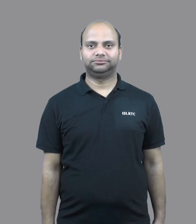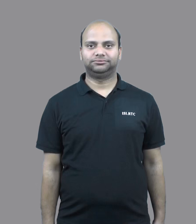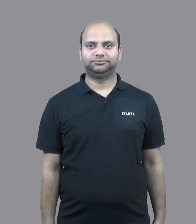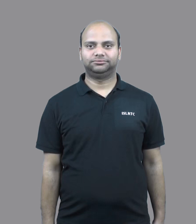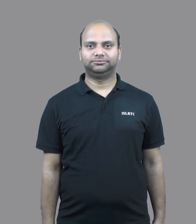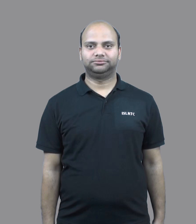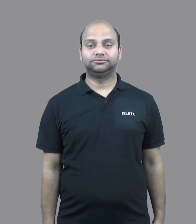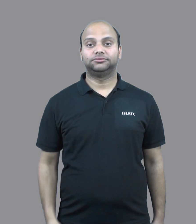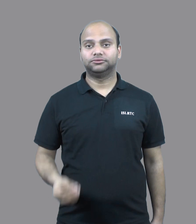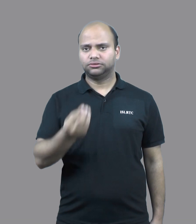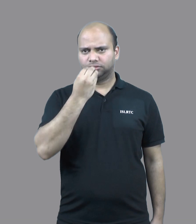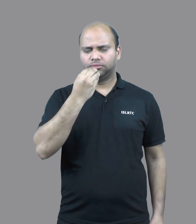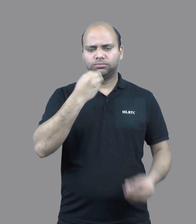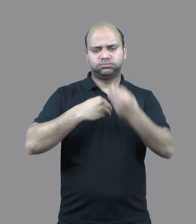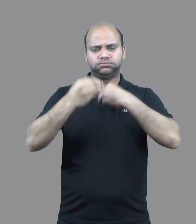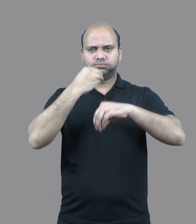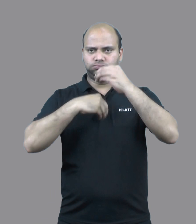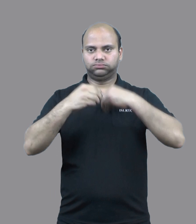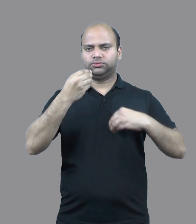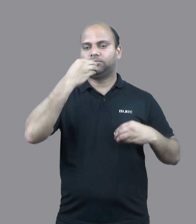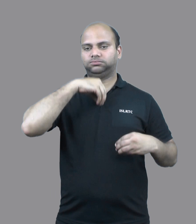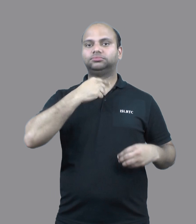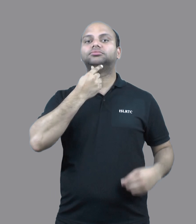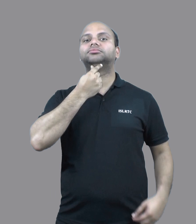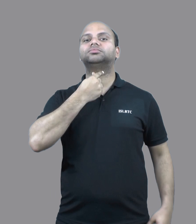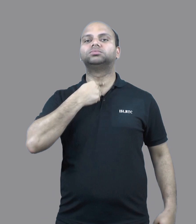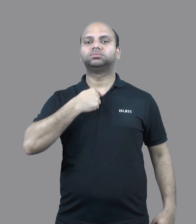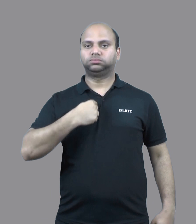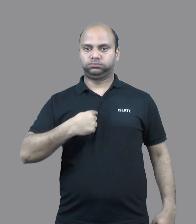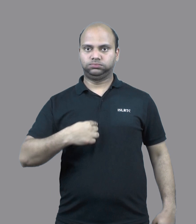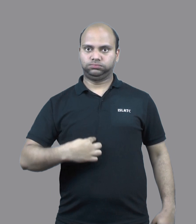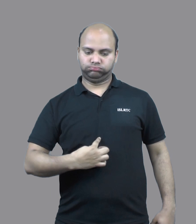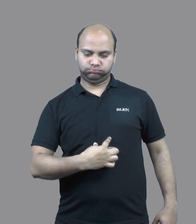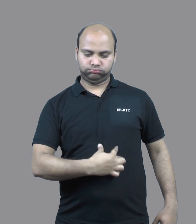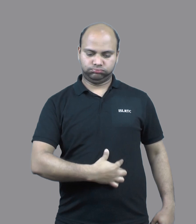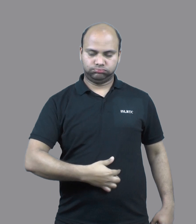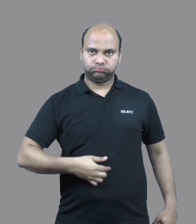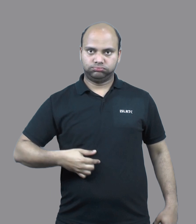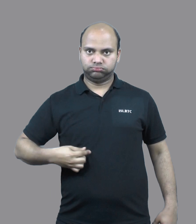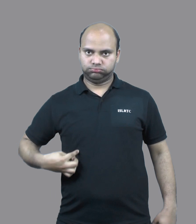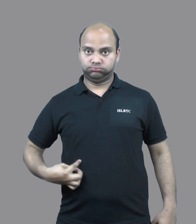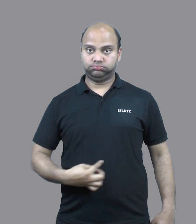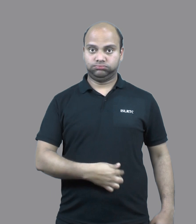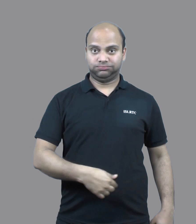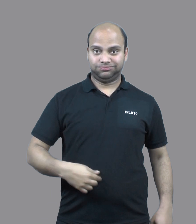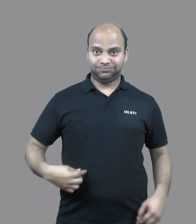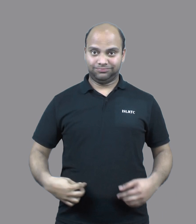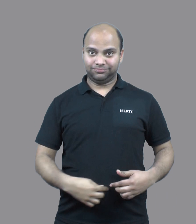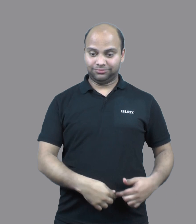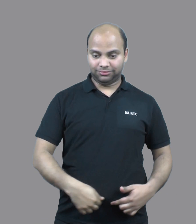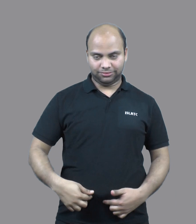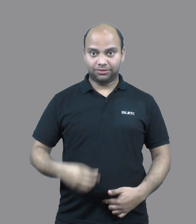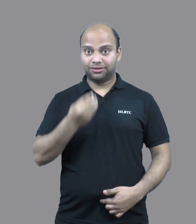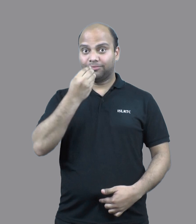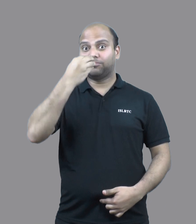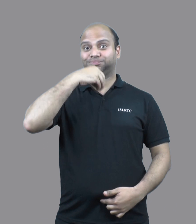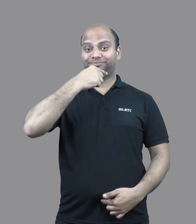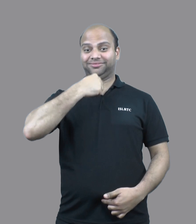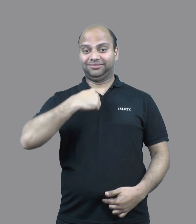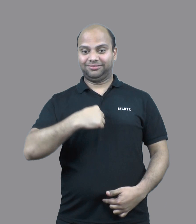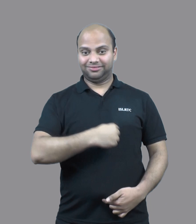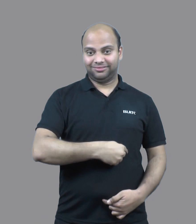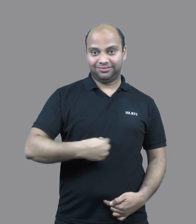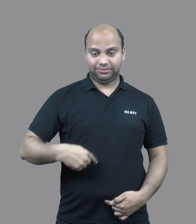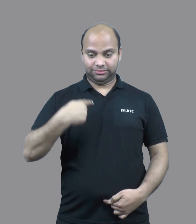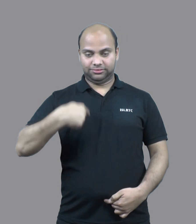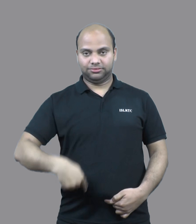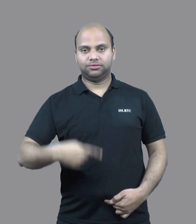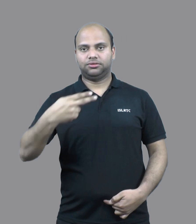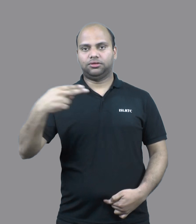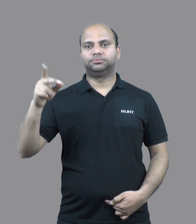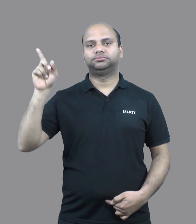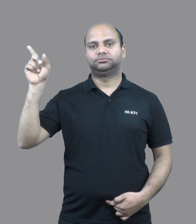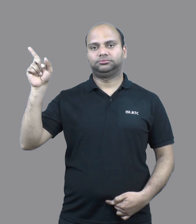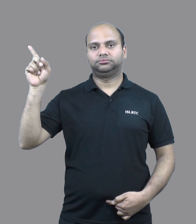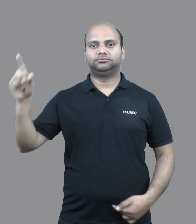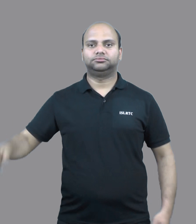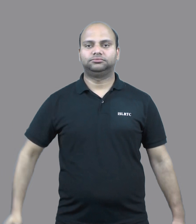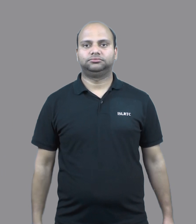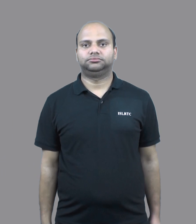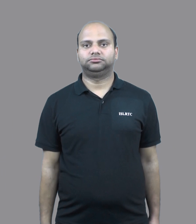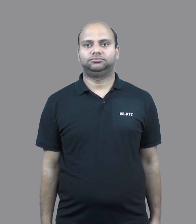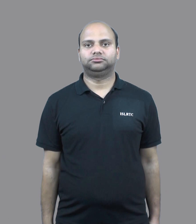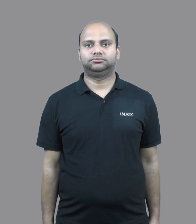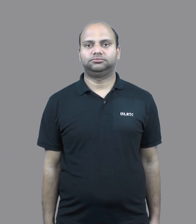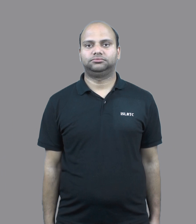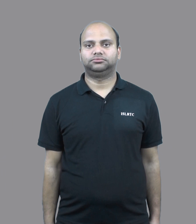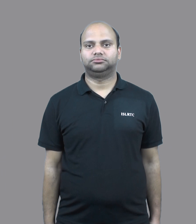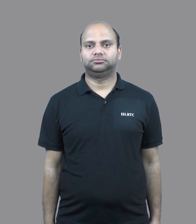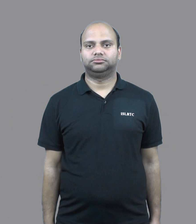Bowel